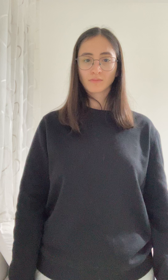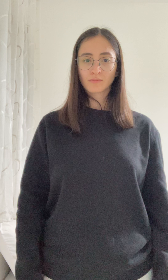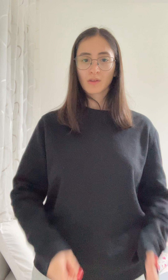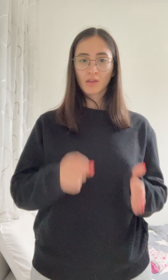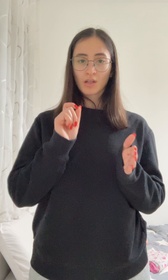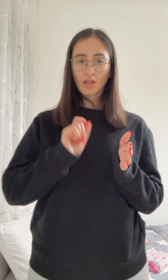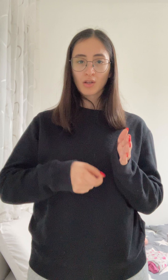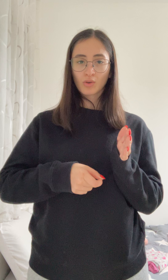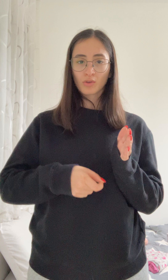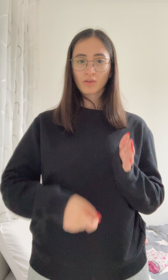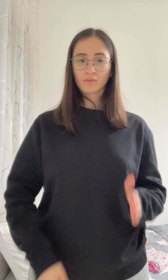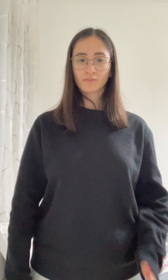לקנות